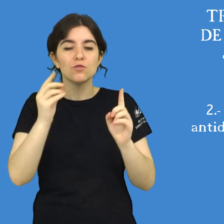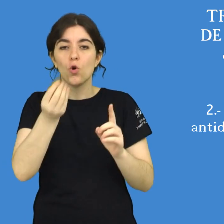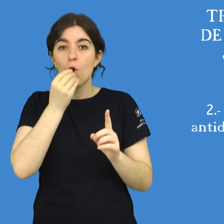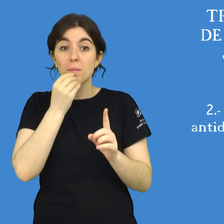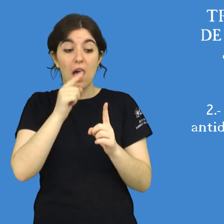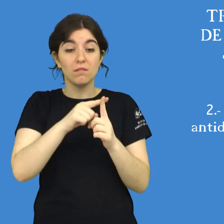comer